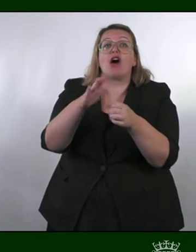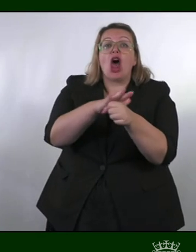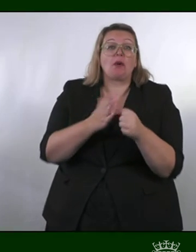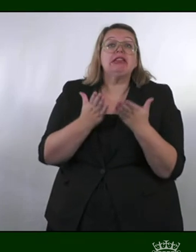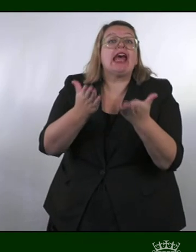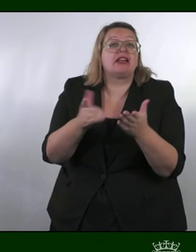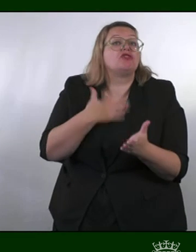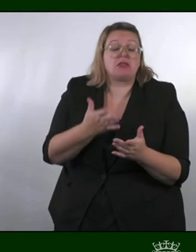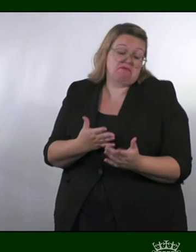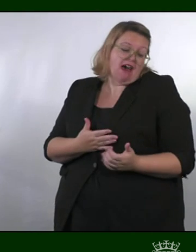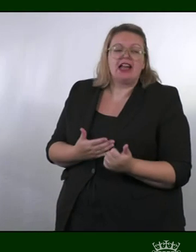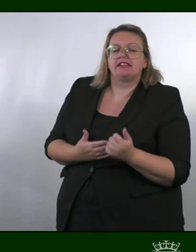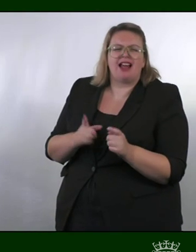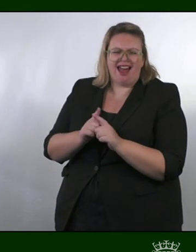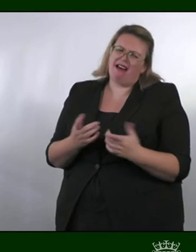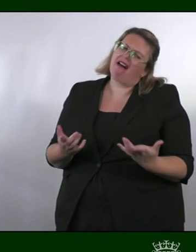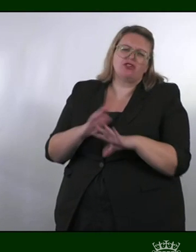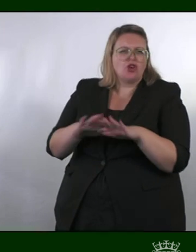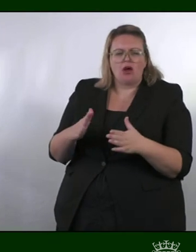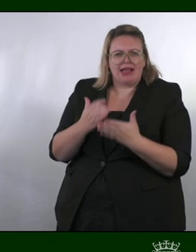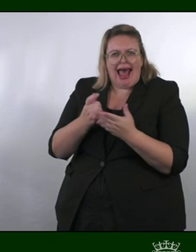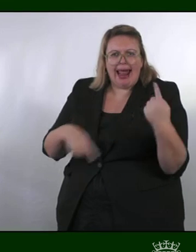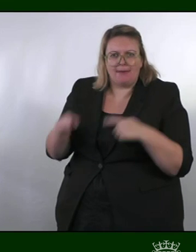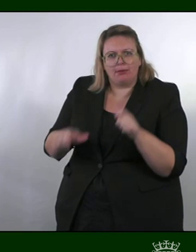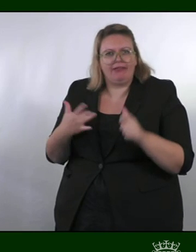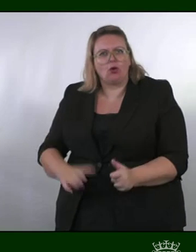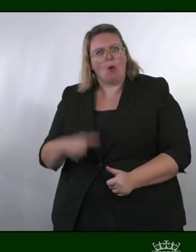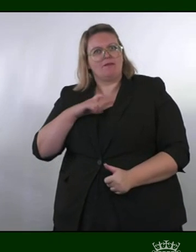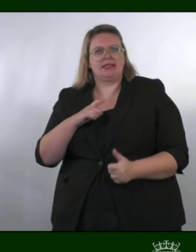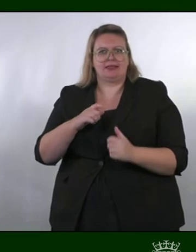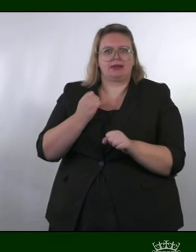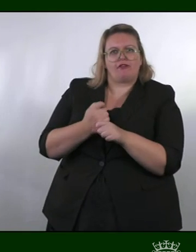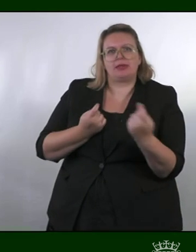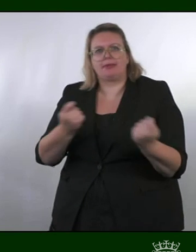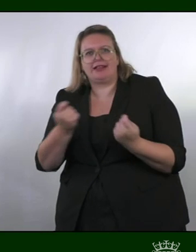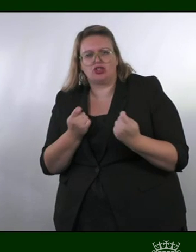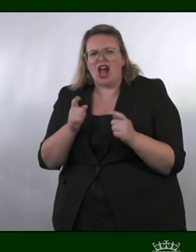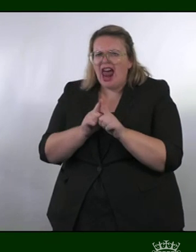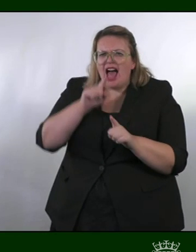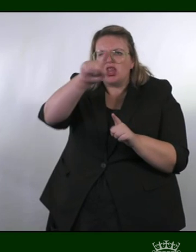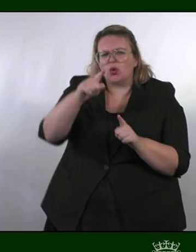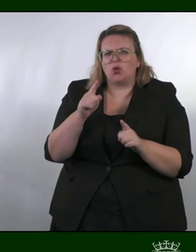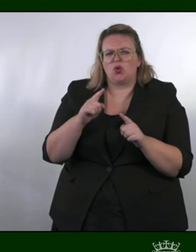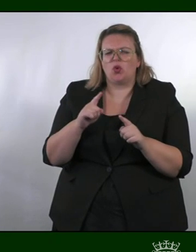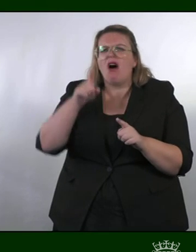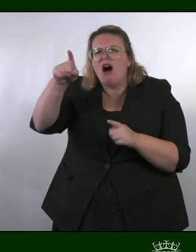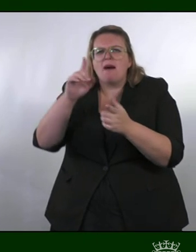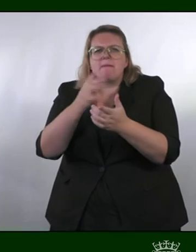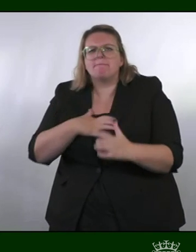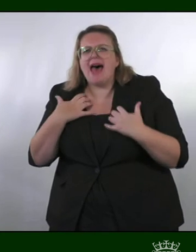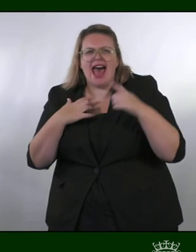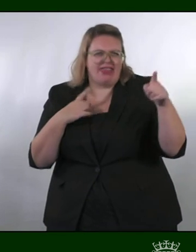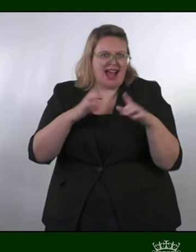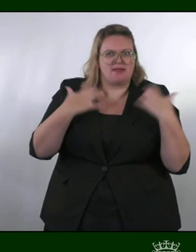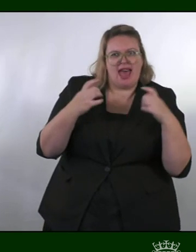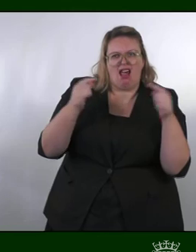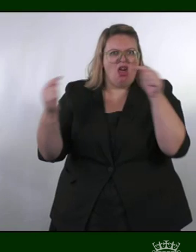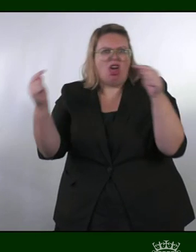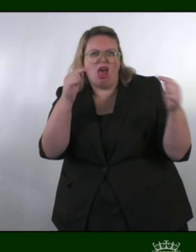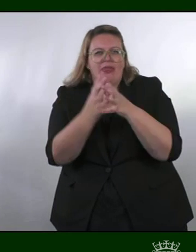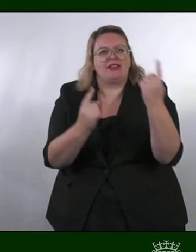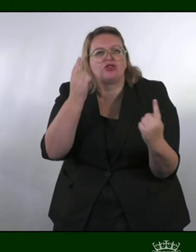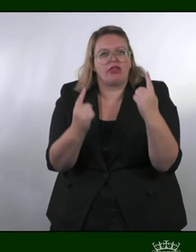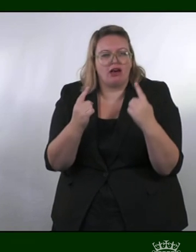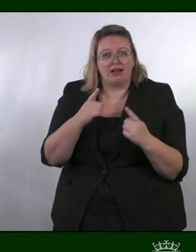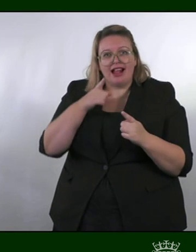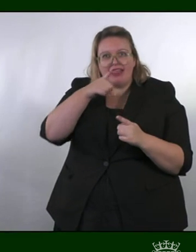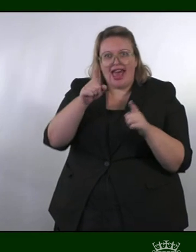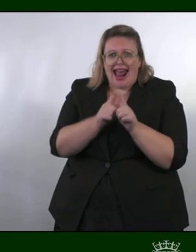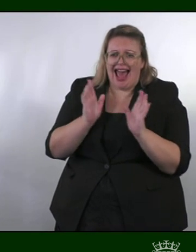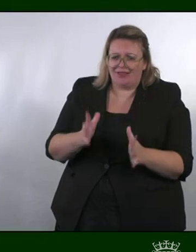It is corrosive to public trust to pit region against region, mayor against mayor, council against council and ask them to trade away their businesses and jobs.